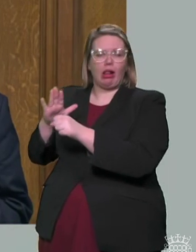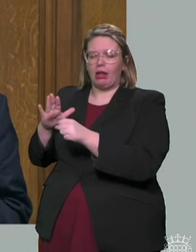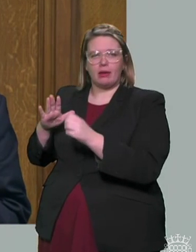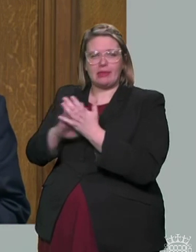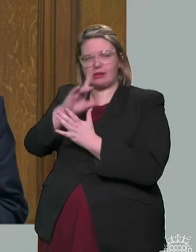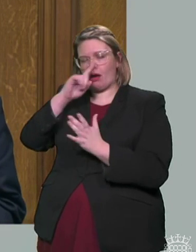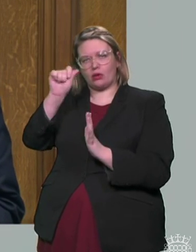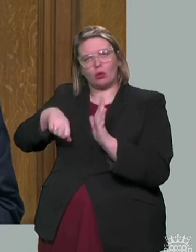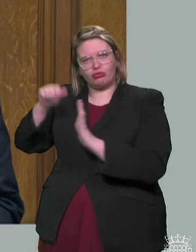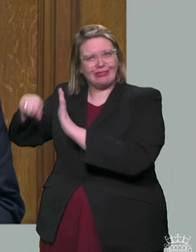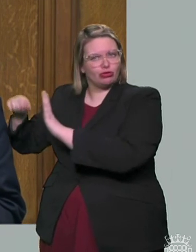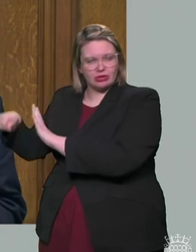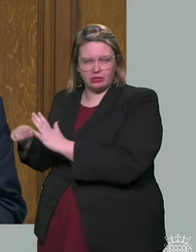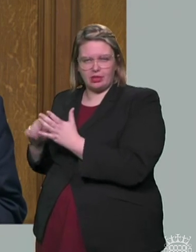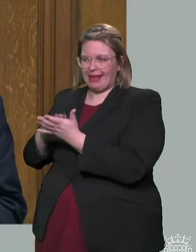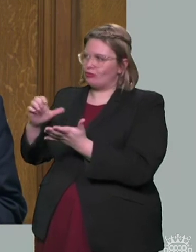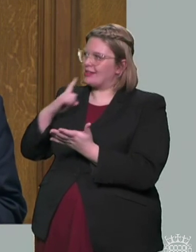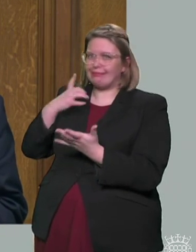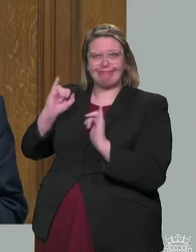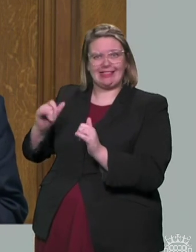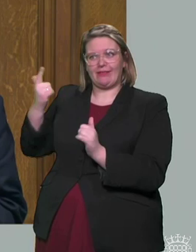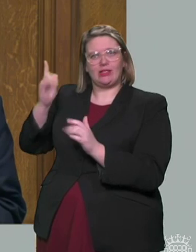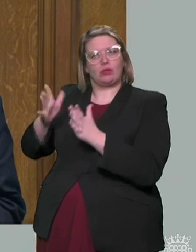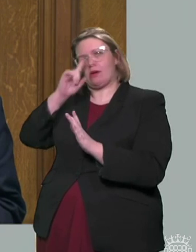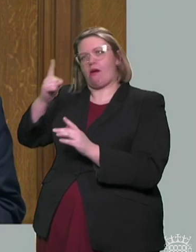Other honourable Members have raised that point.